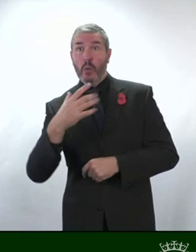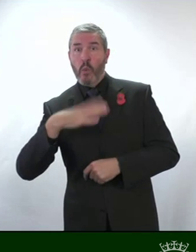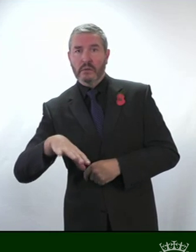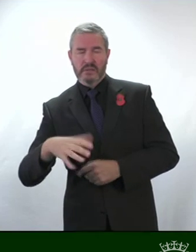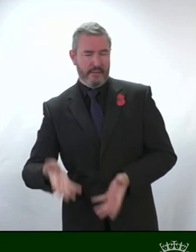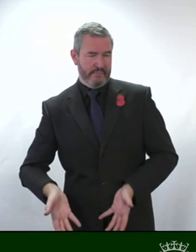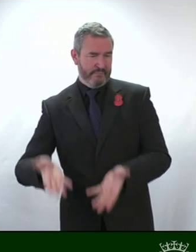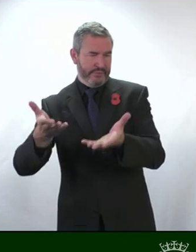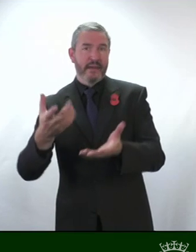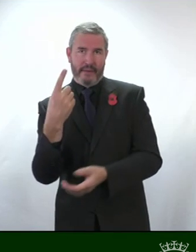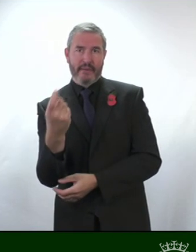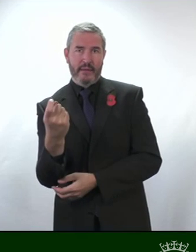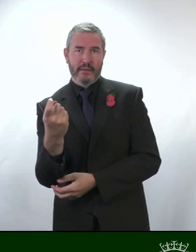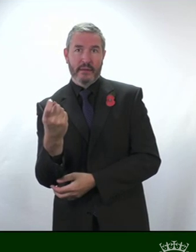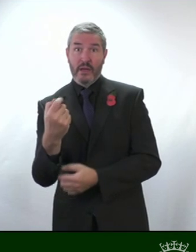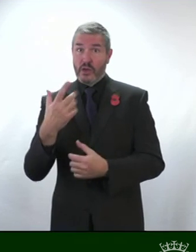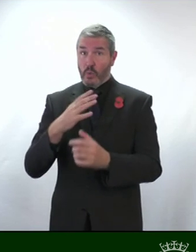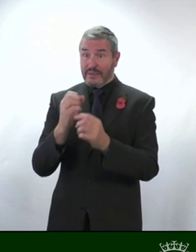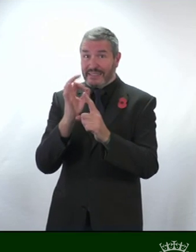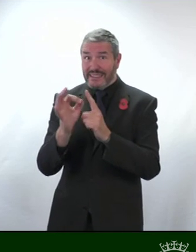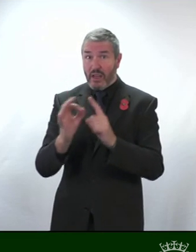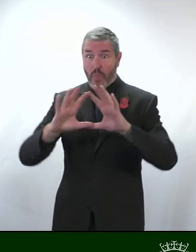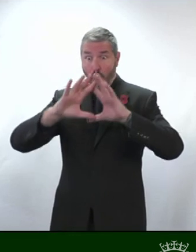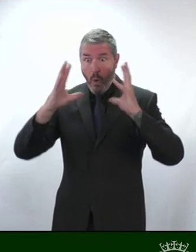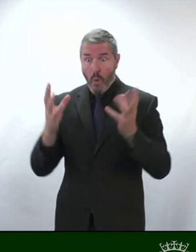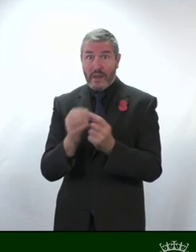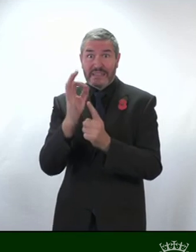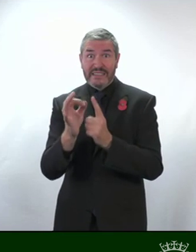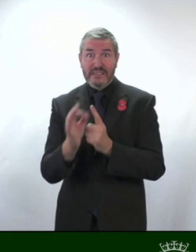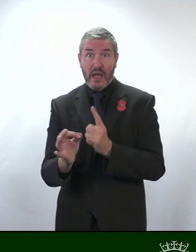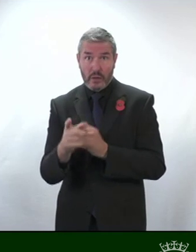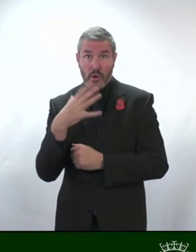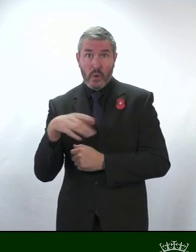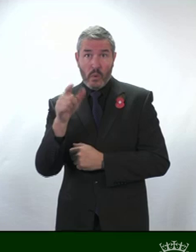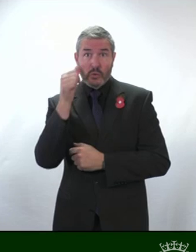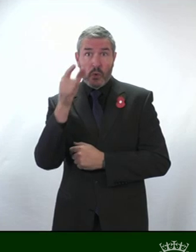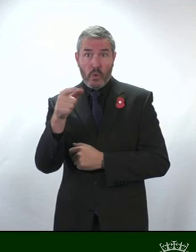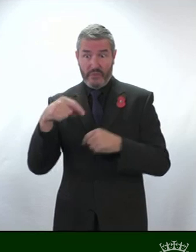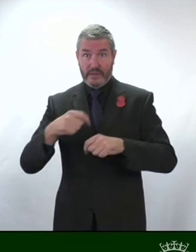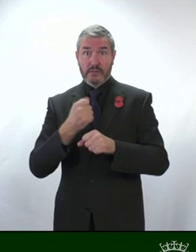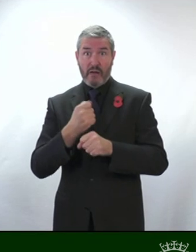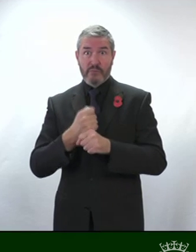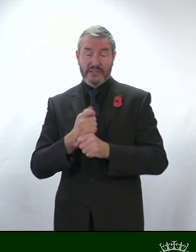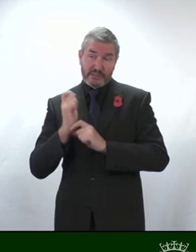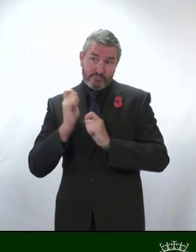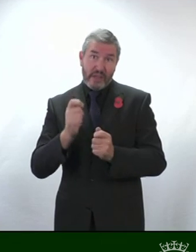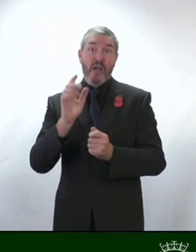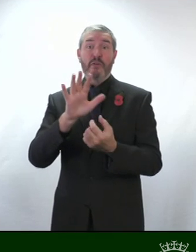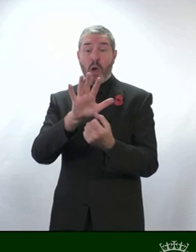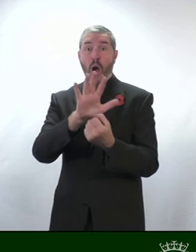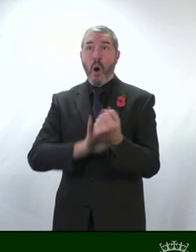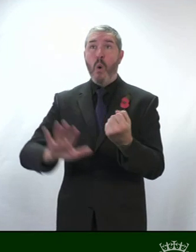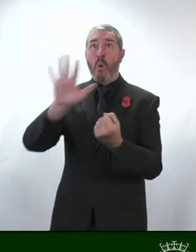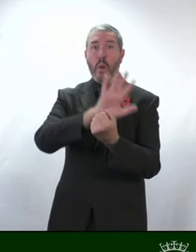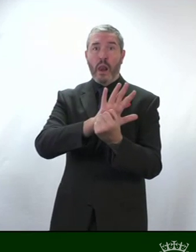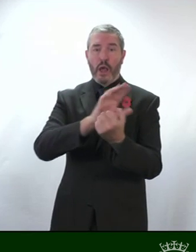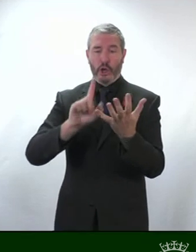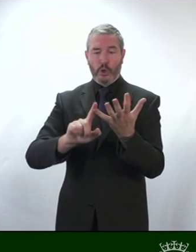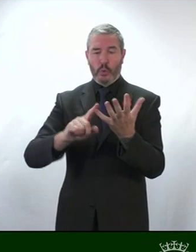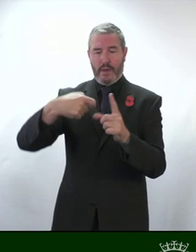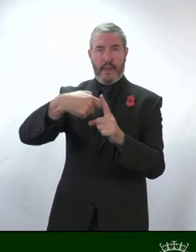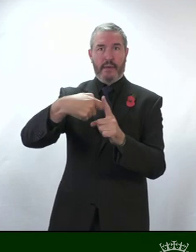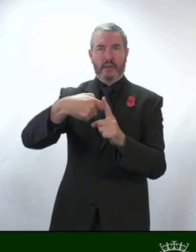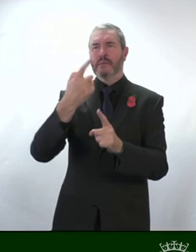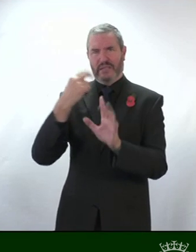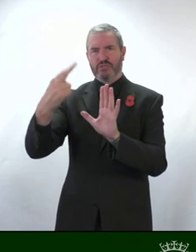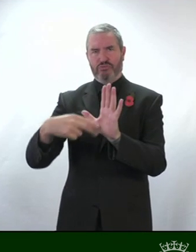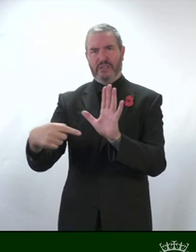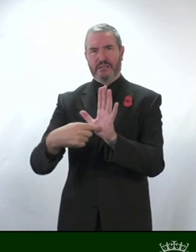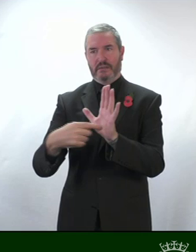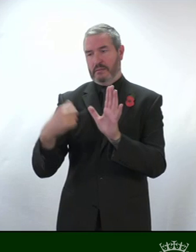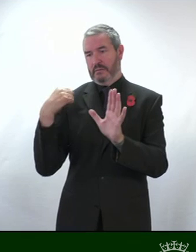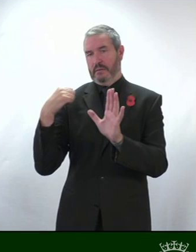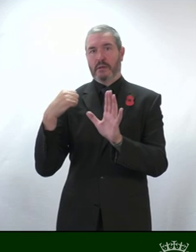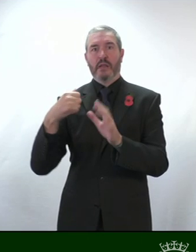For any further elucidation of the details of the entire package of support that this Government are putting in place for the people of the entire UK, I direct her to what my right hon.